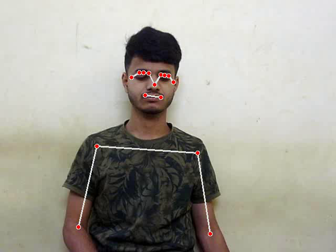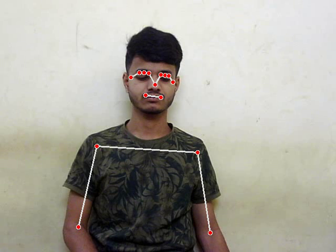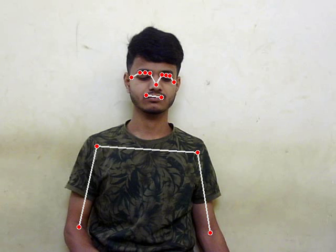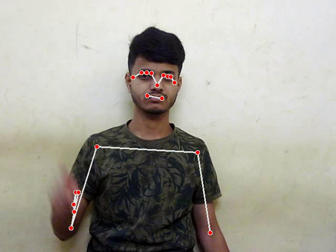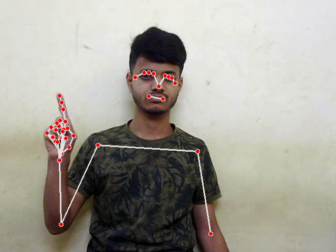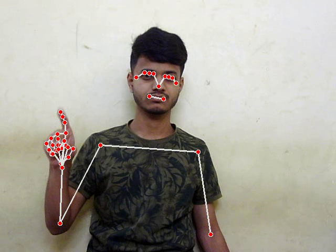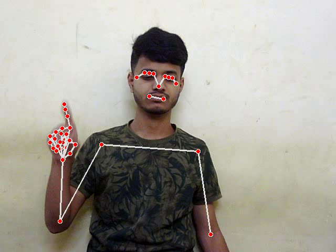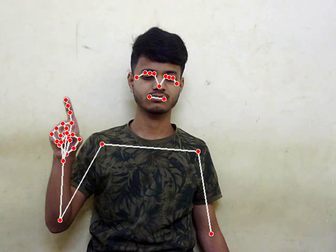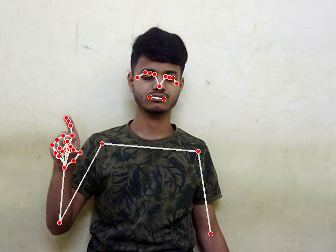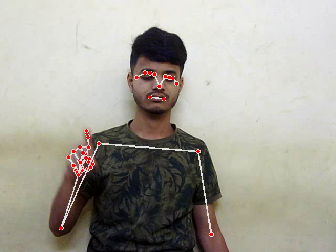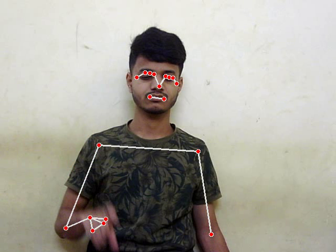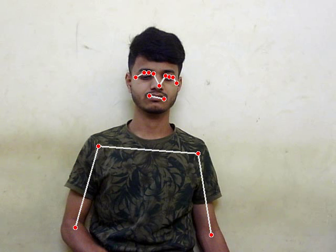need